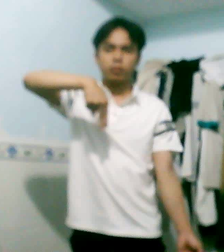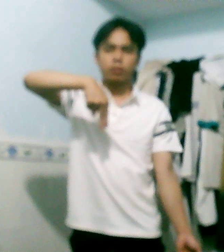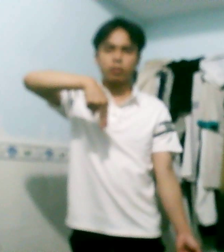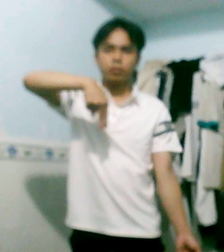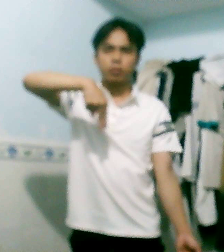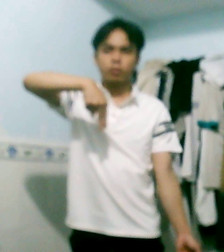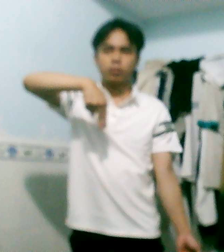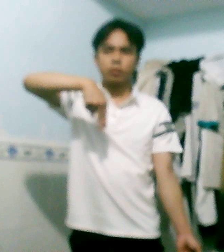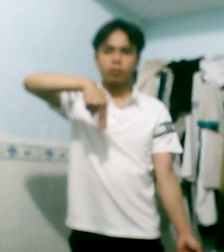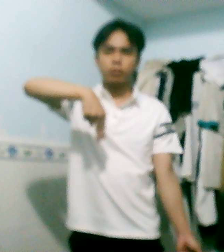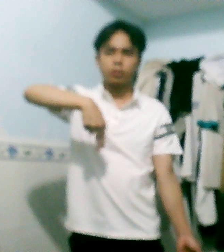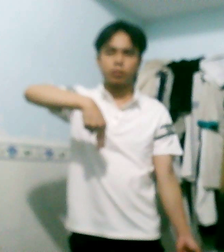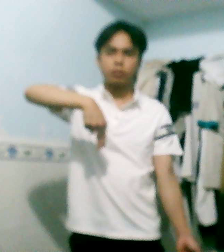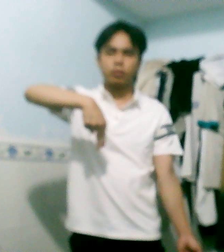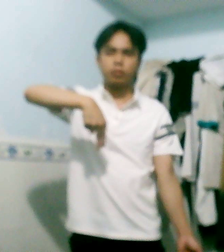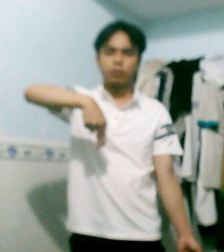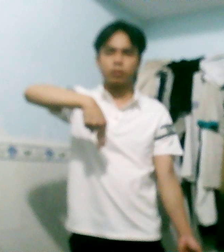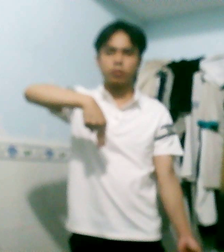n